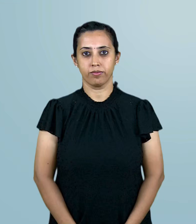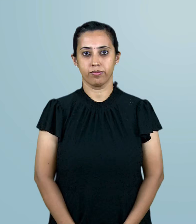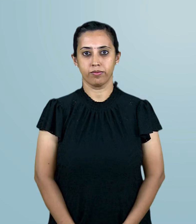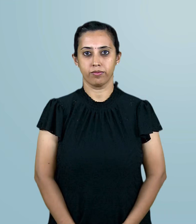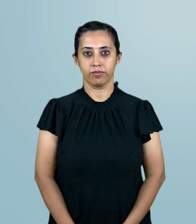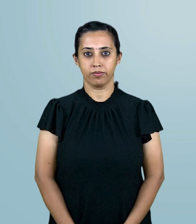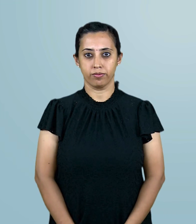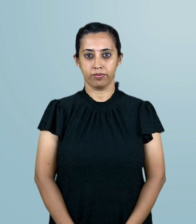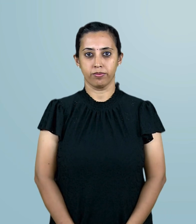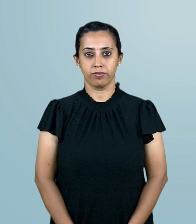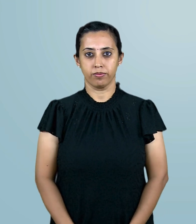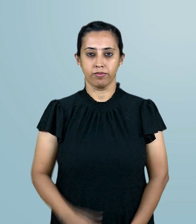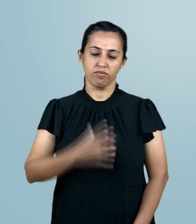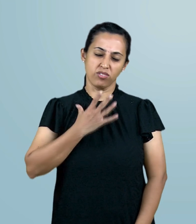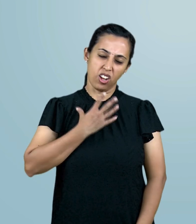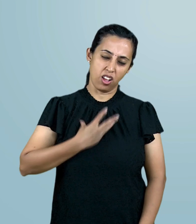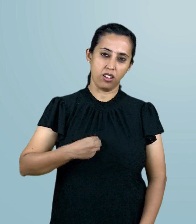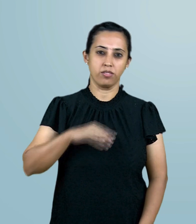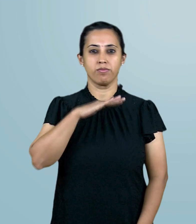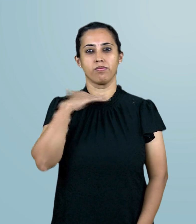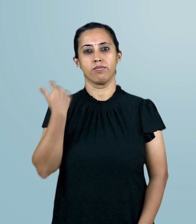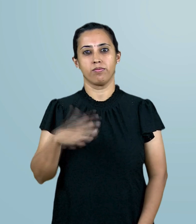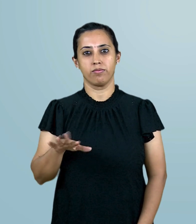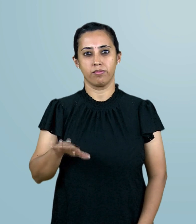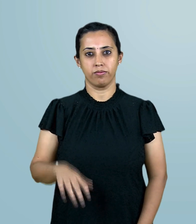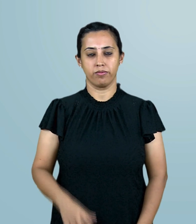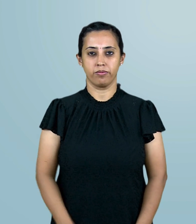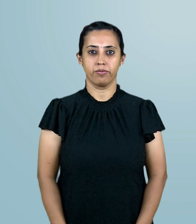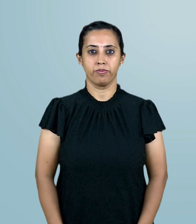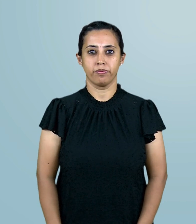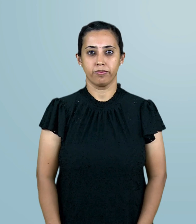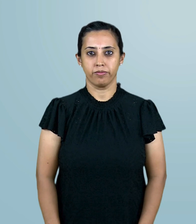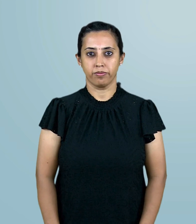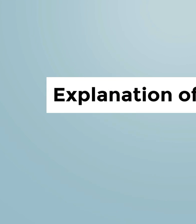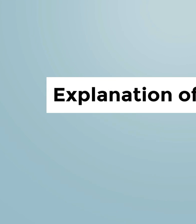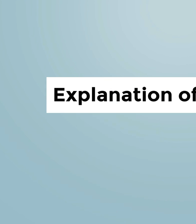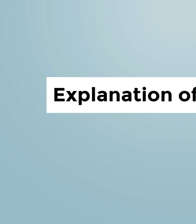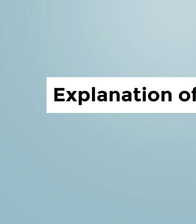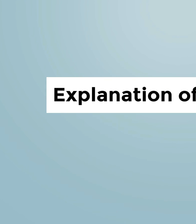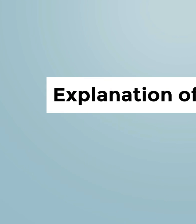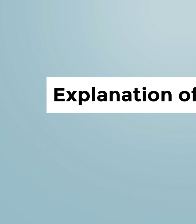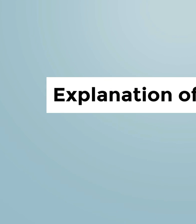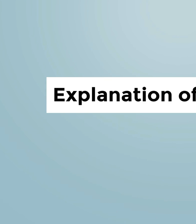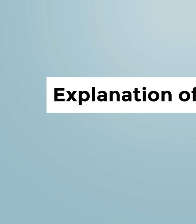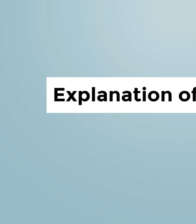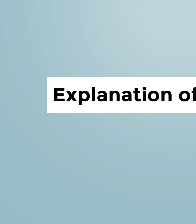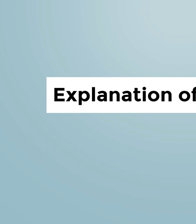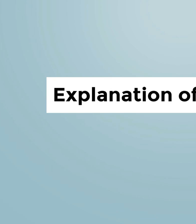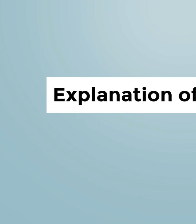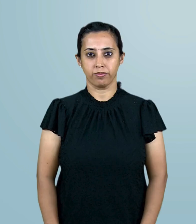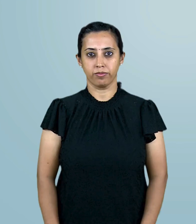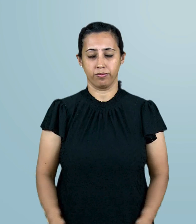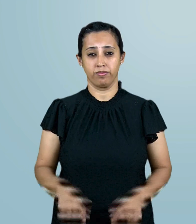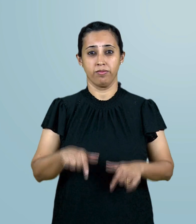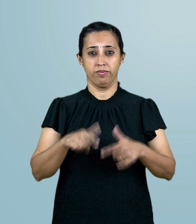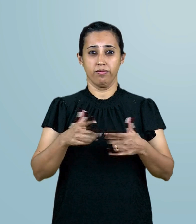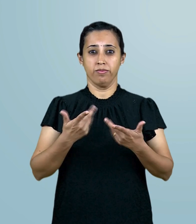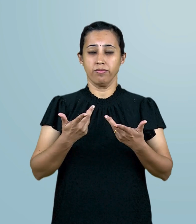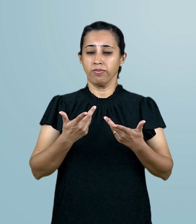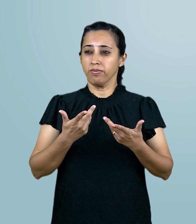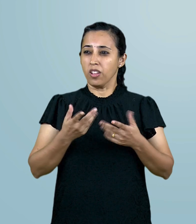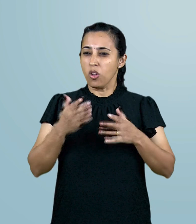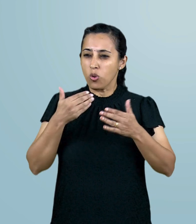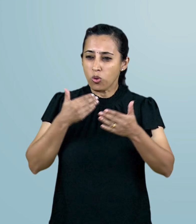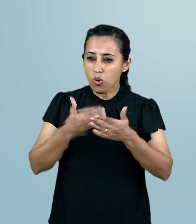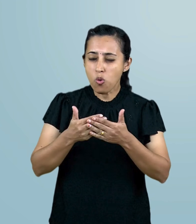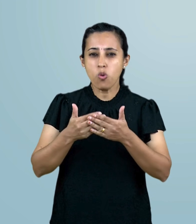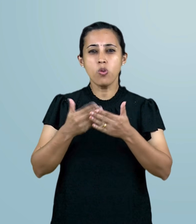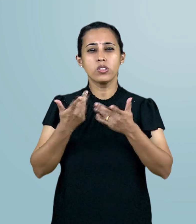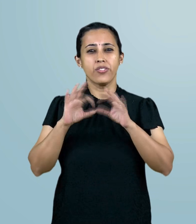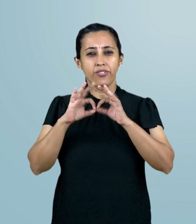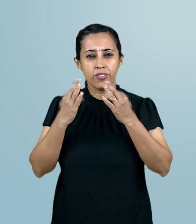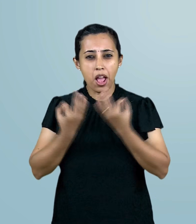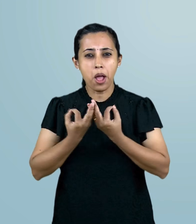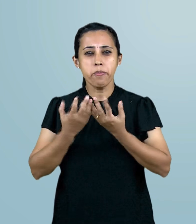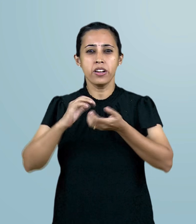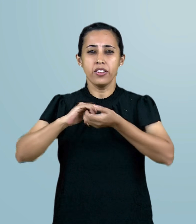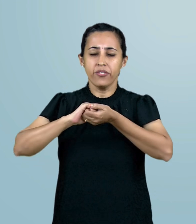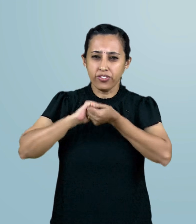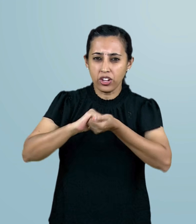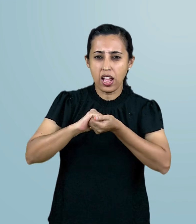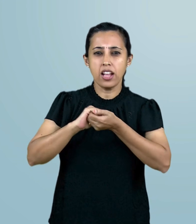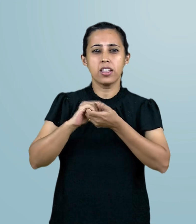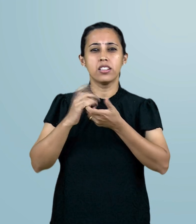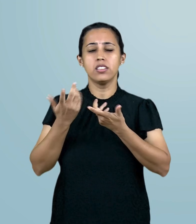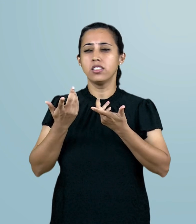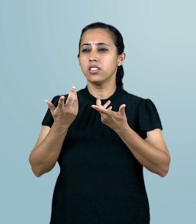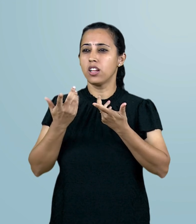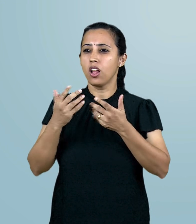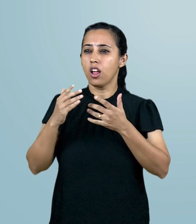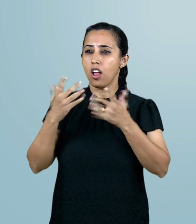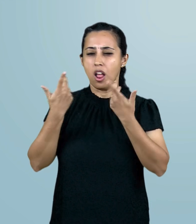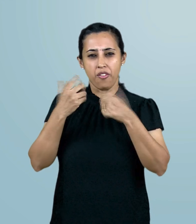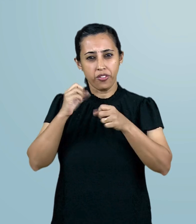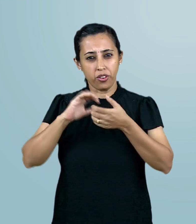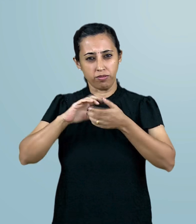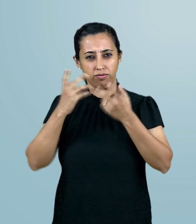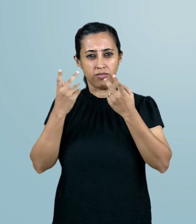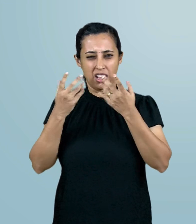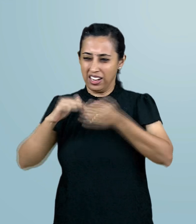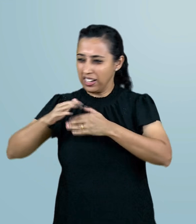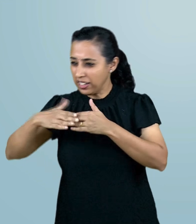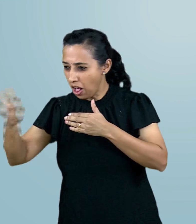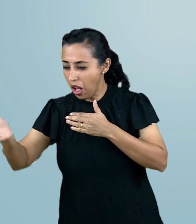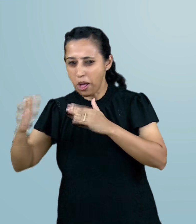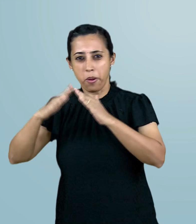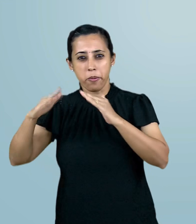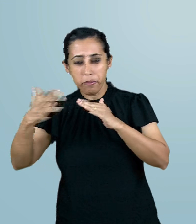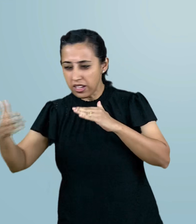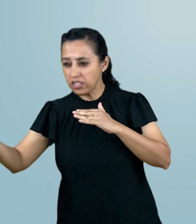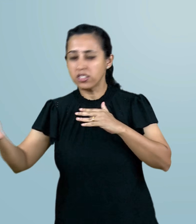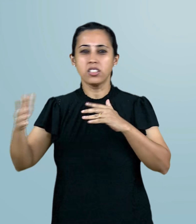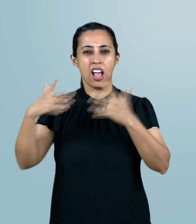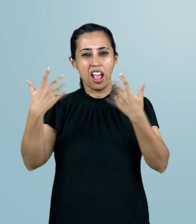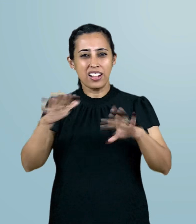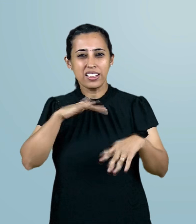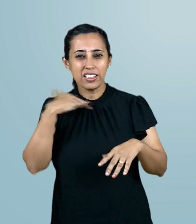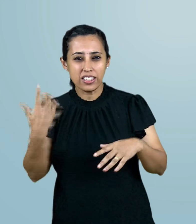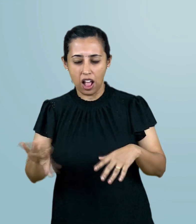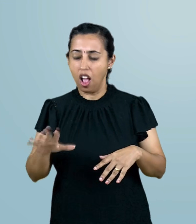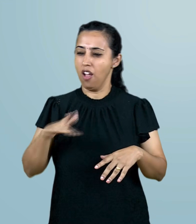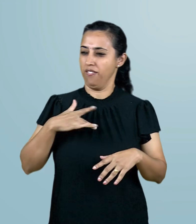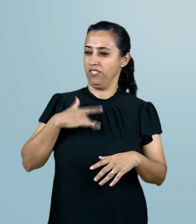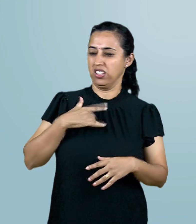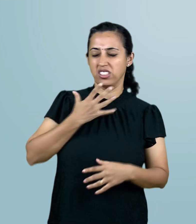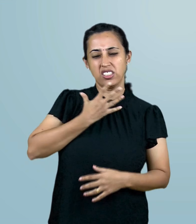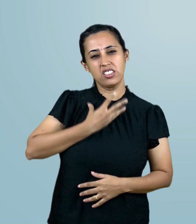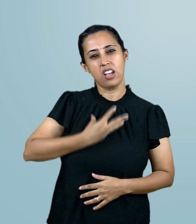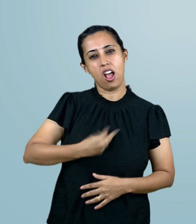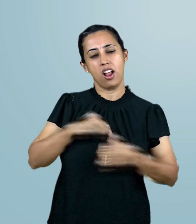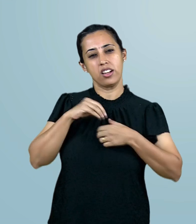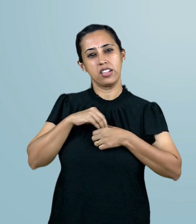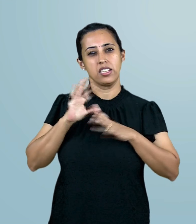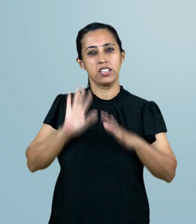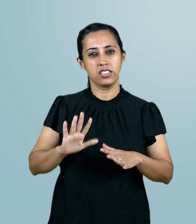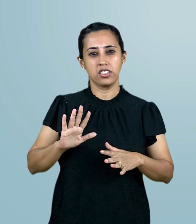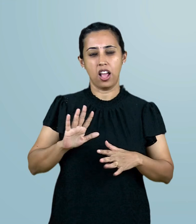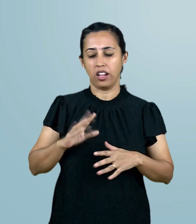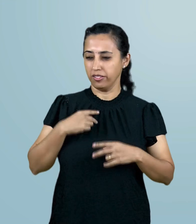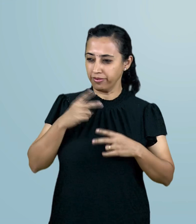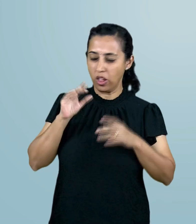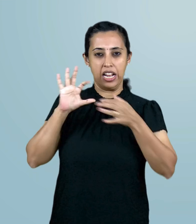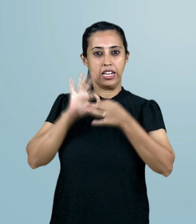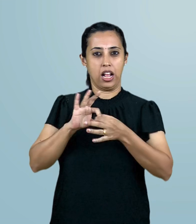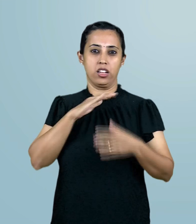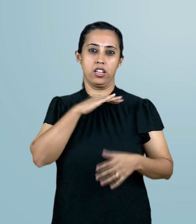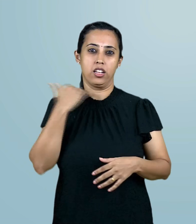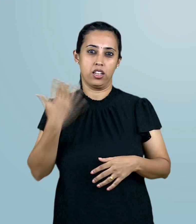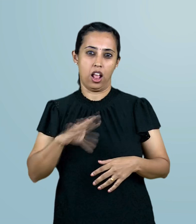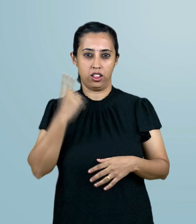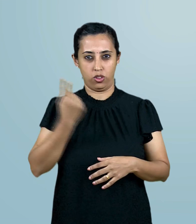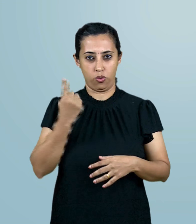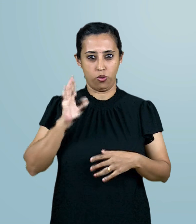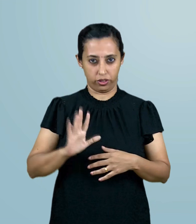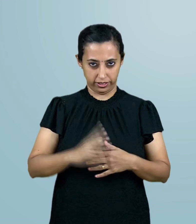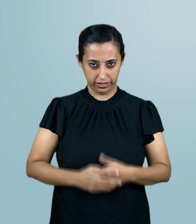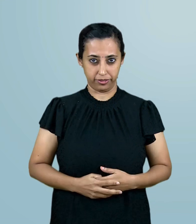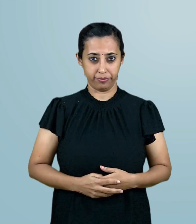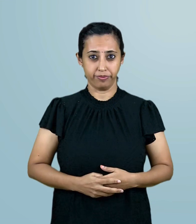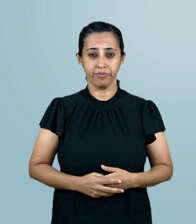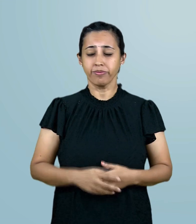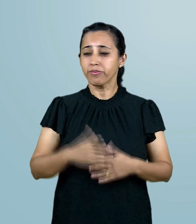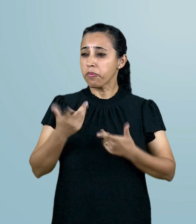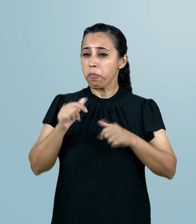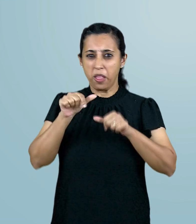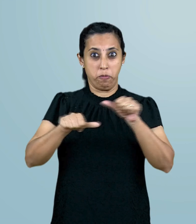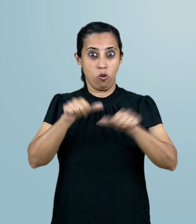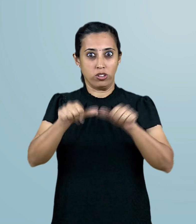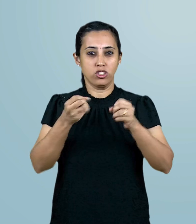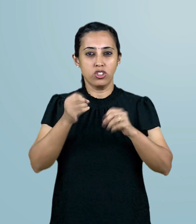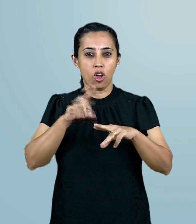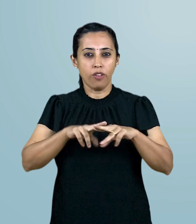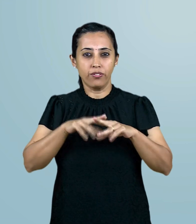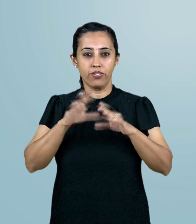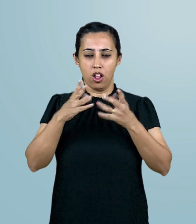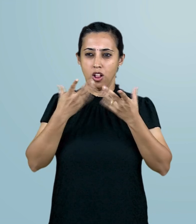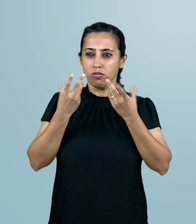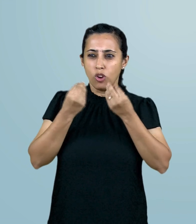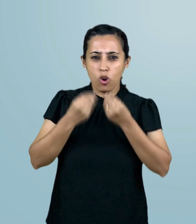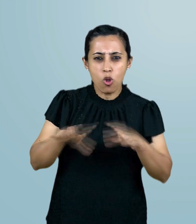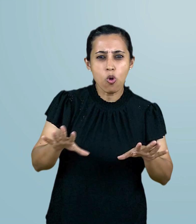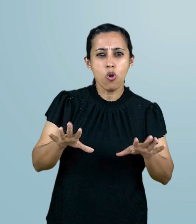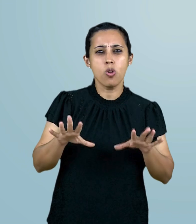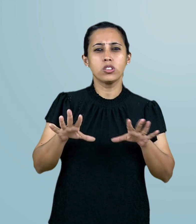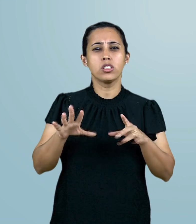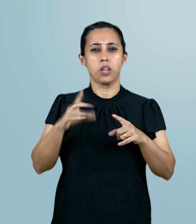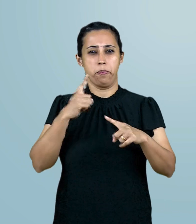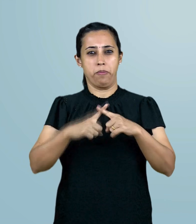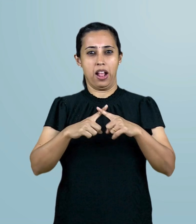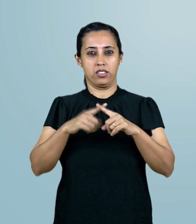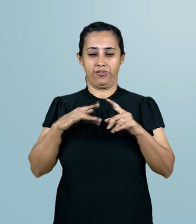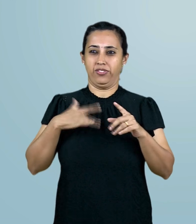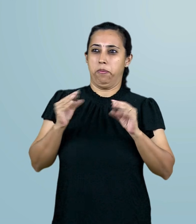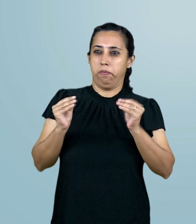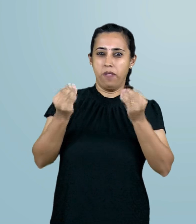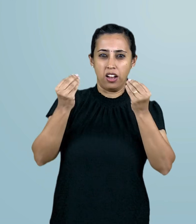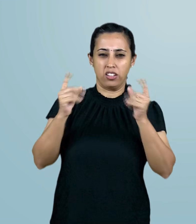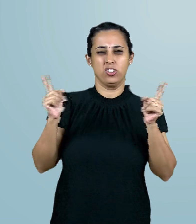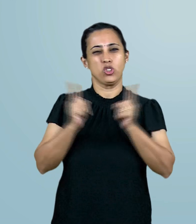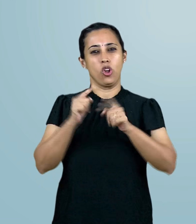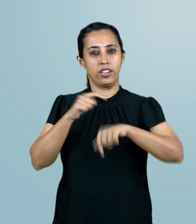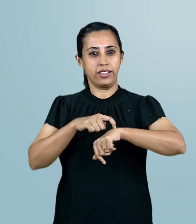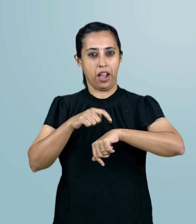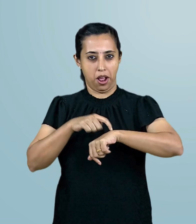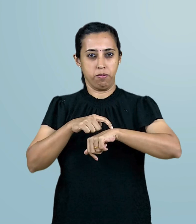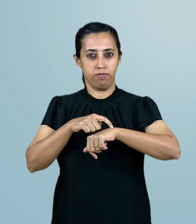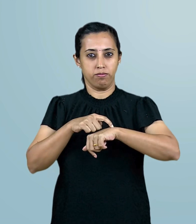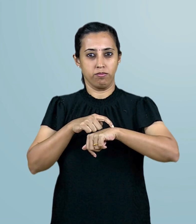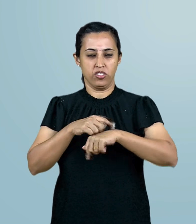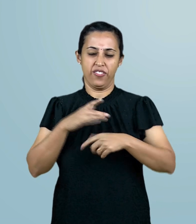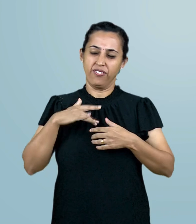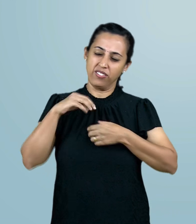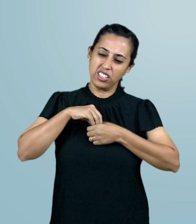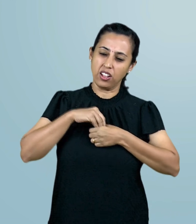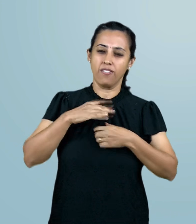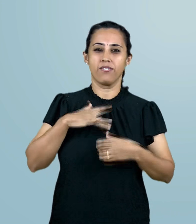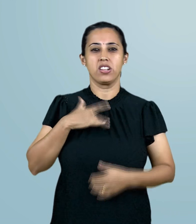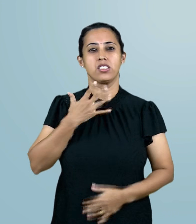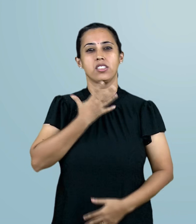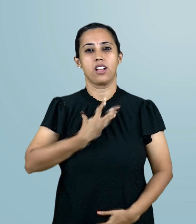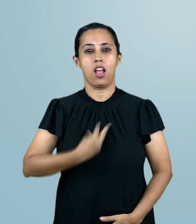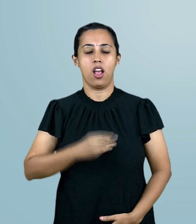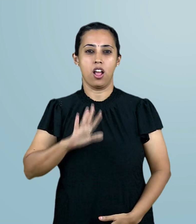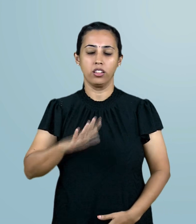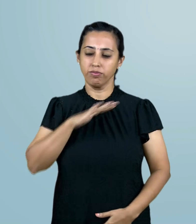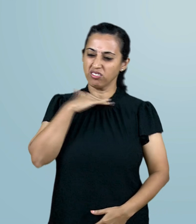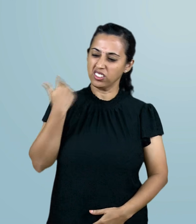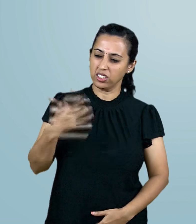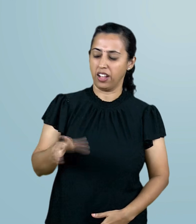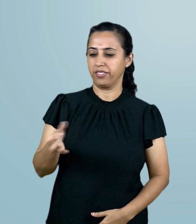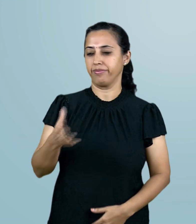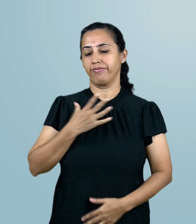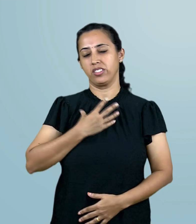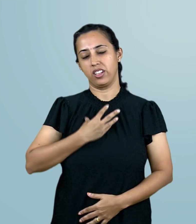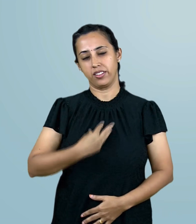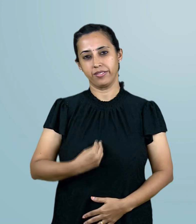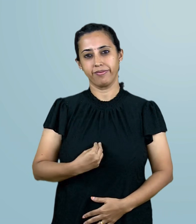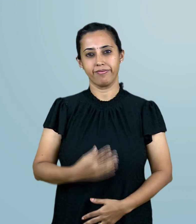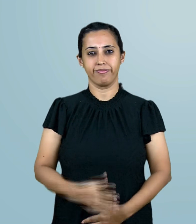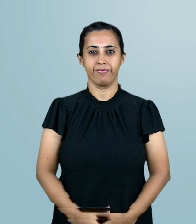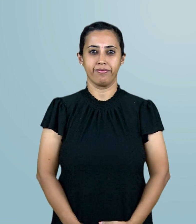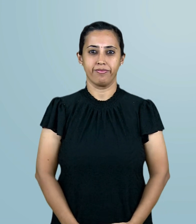Bereavement